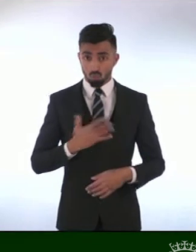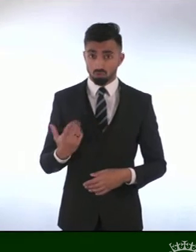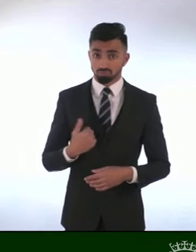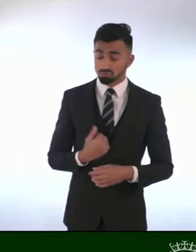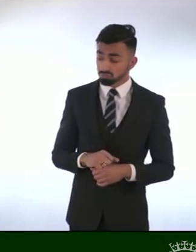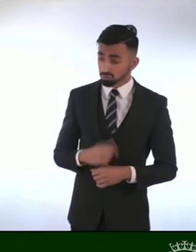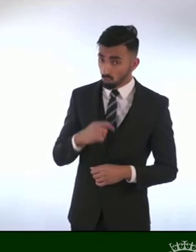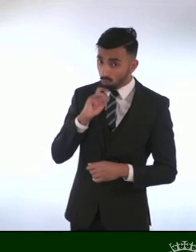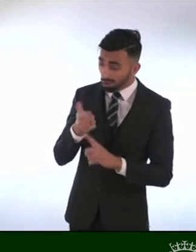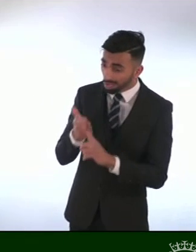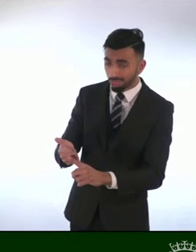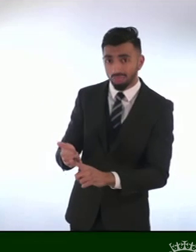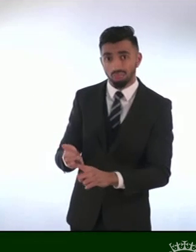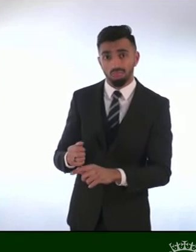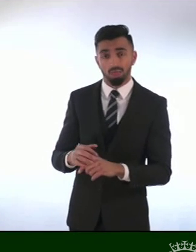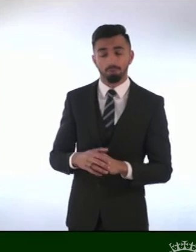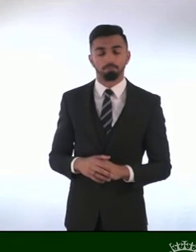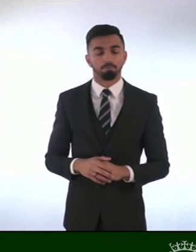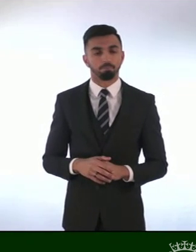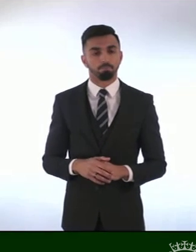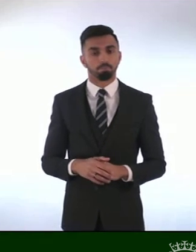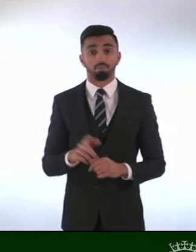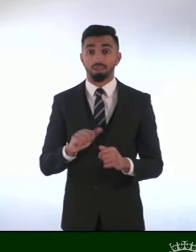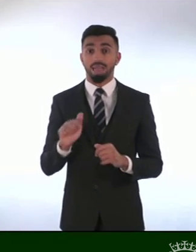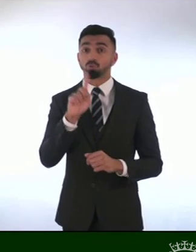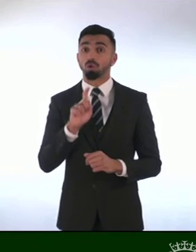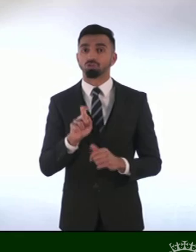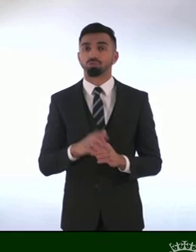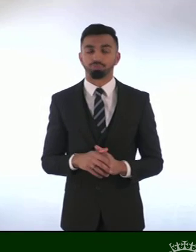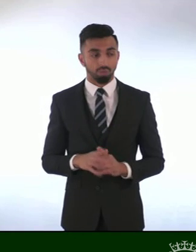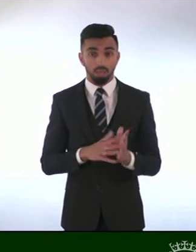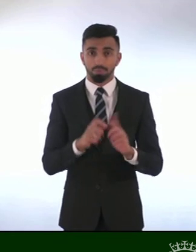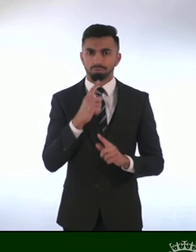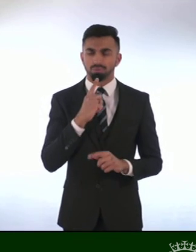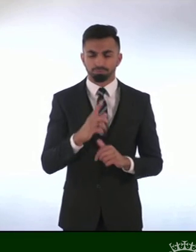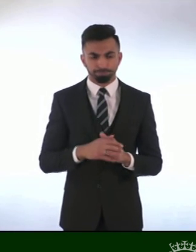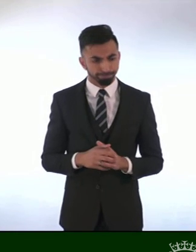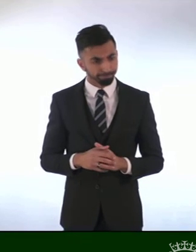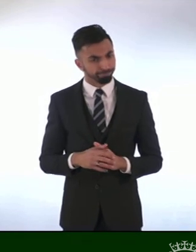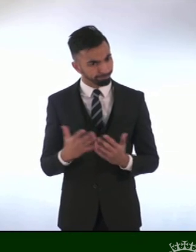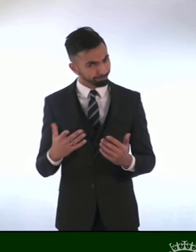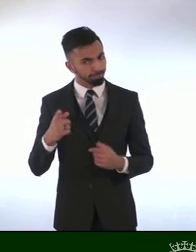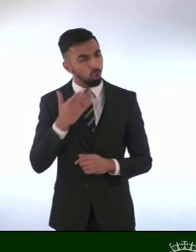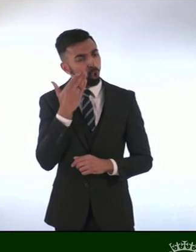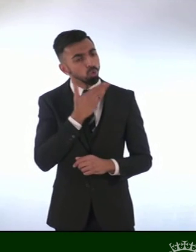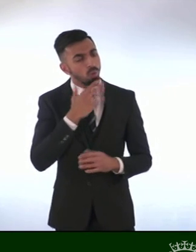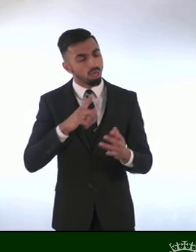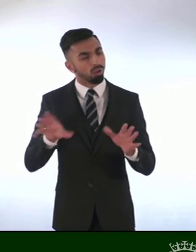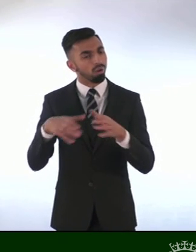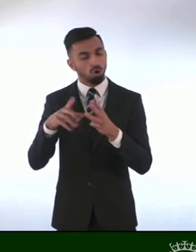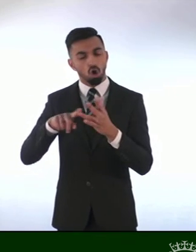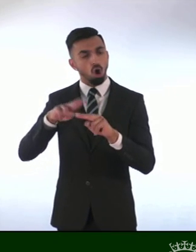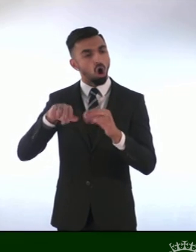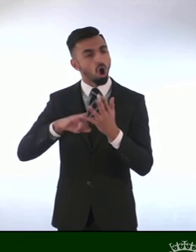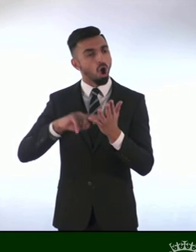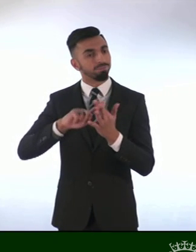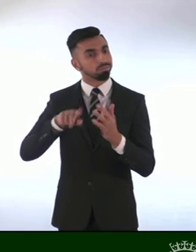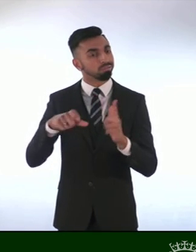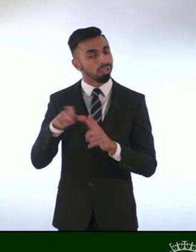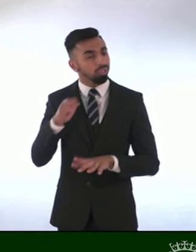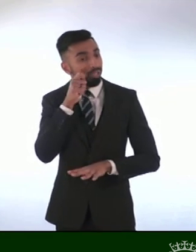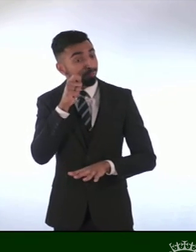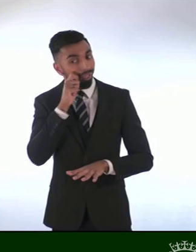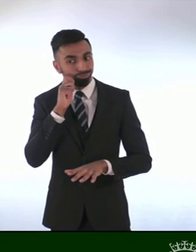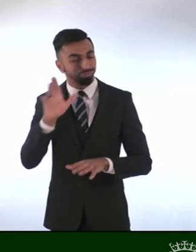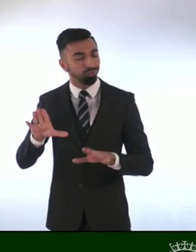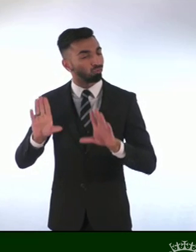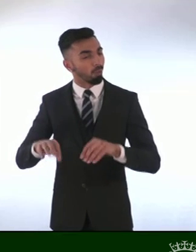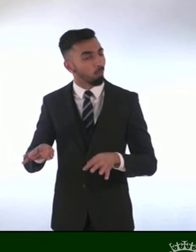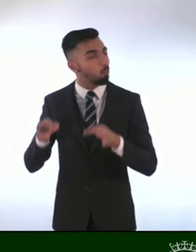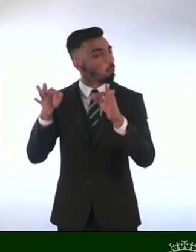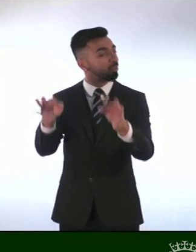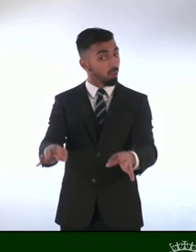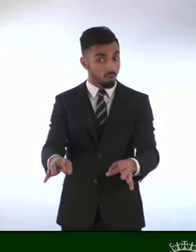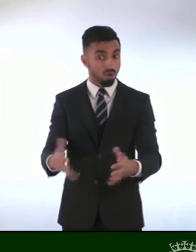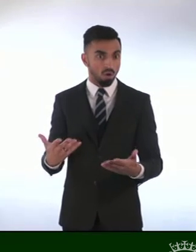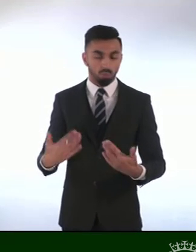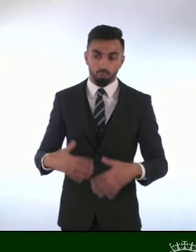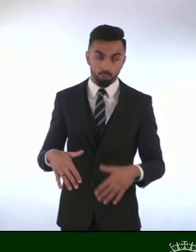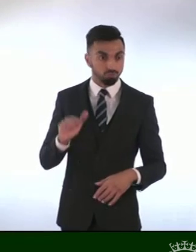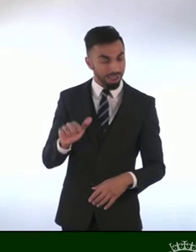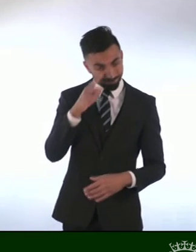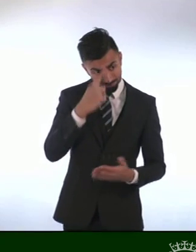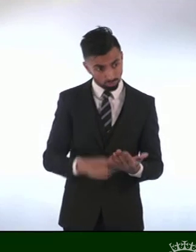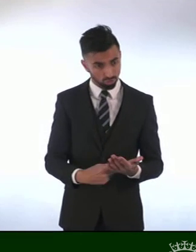I welcome confirmation that routine Ofsted inspections will be postponed, and will the Prime Minister join me in commending schools, leaders and teachers on all they have been doing in supporting families through this crisis?